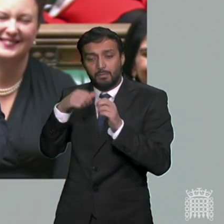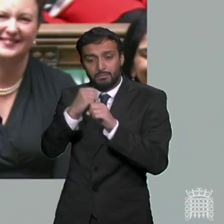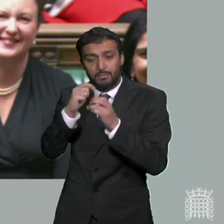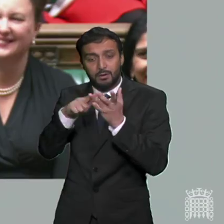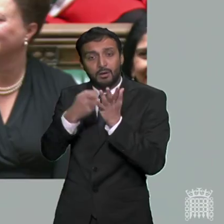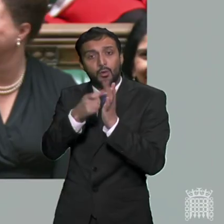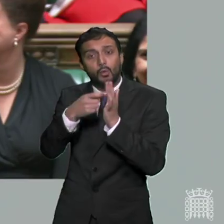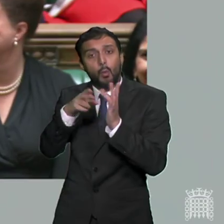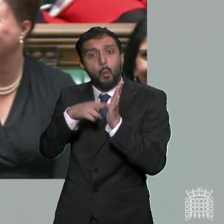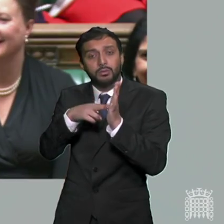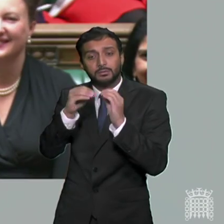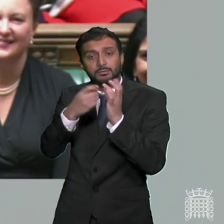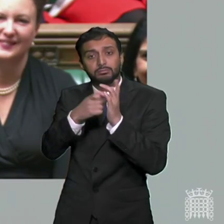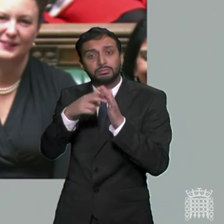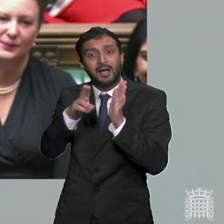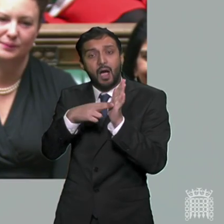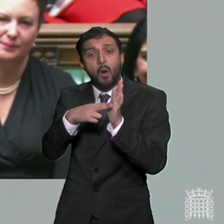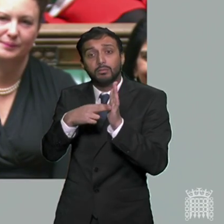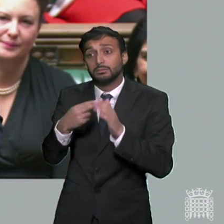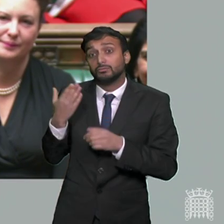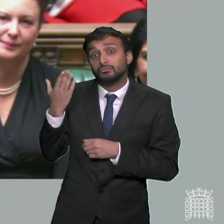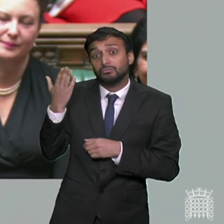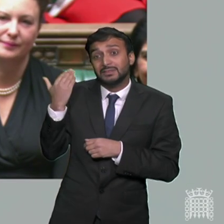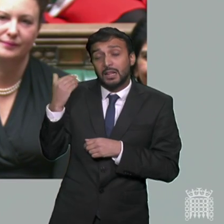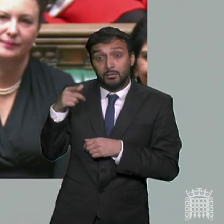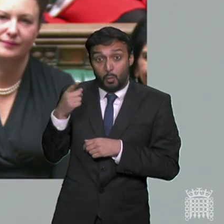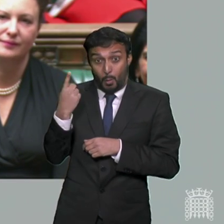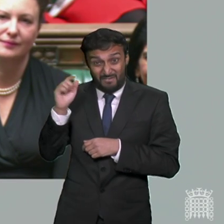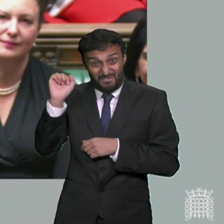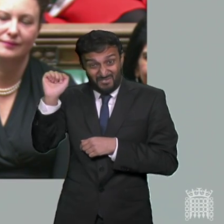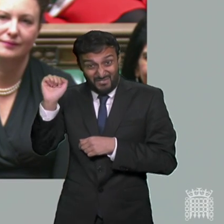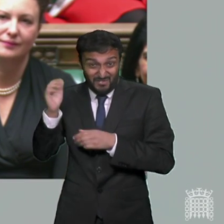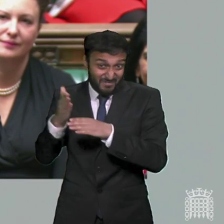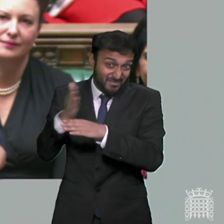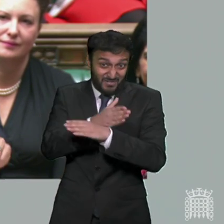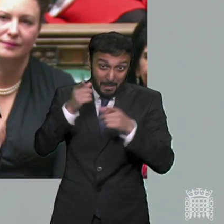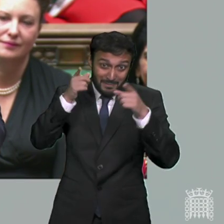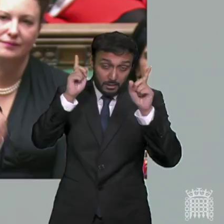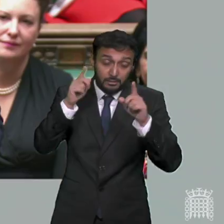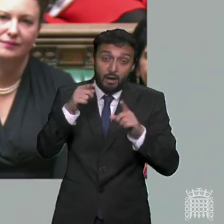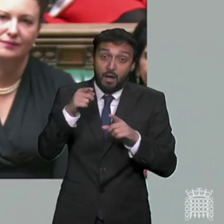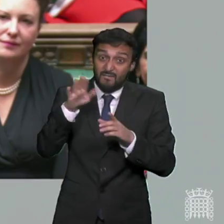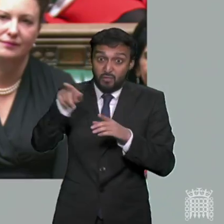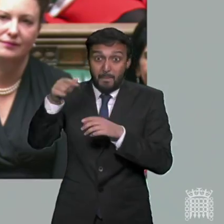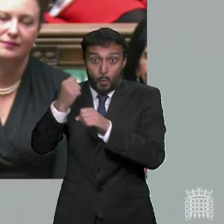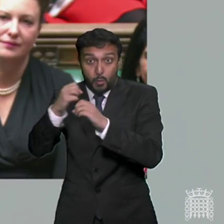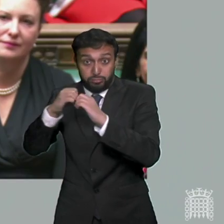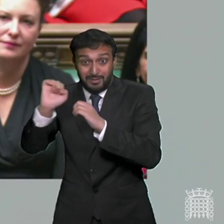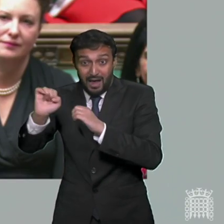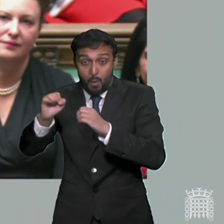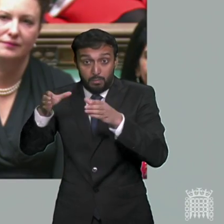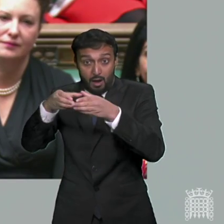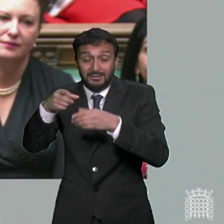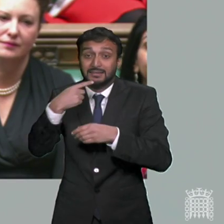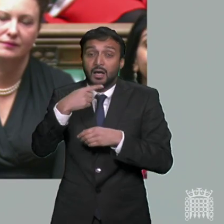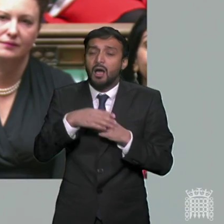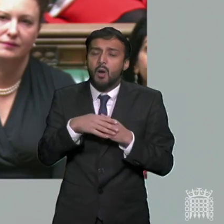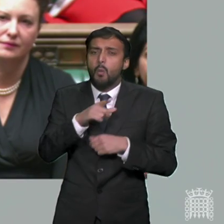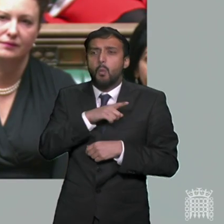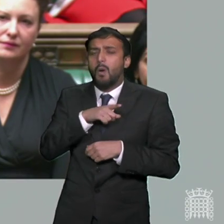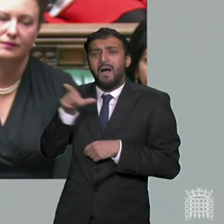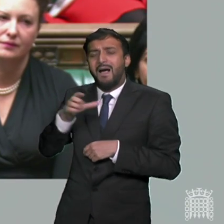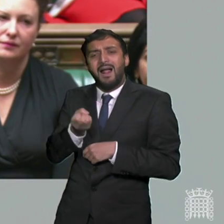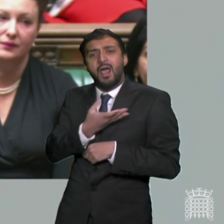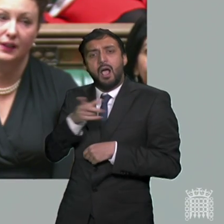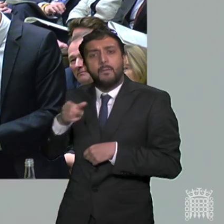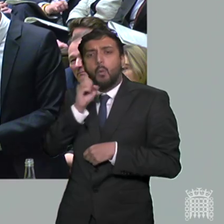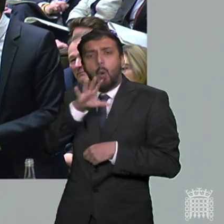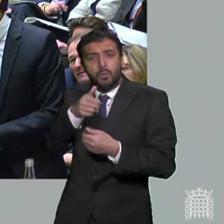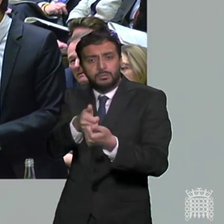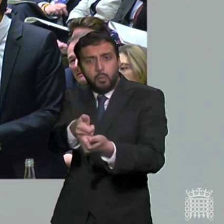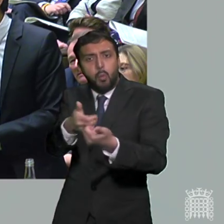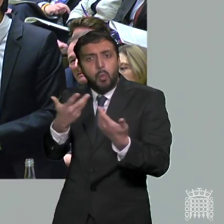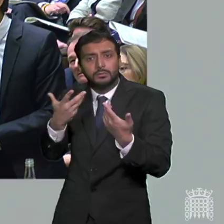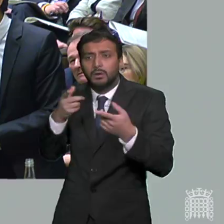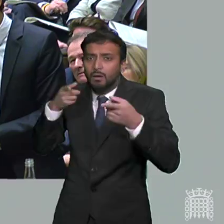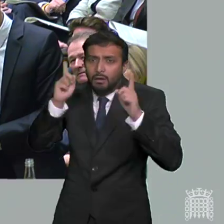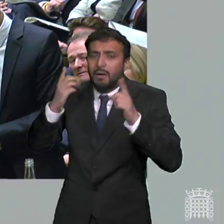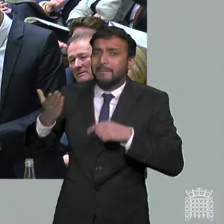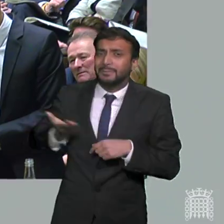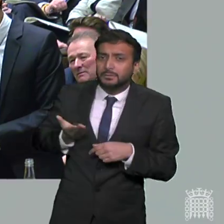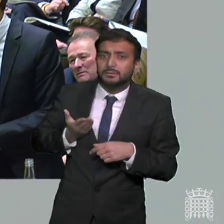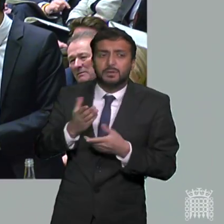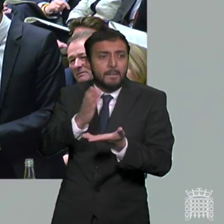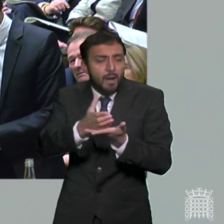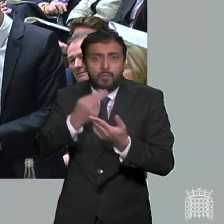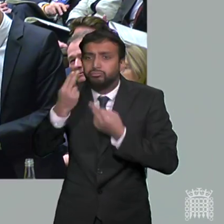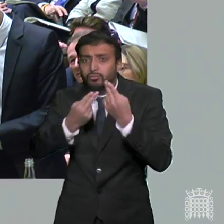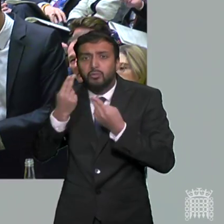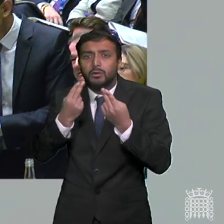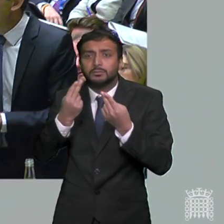Why does he not listen to a former Minister in Gordon Brown’s Government, who just said, “Why does the Labour party refuse to stand up for workers in businesses like pubs and restaurants who will lose business as a result of the train strikes?”